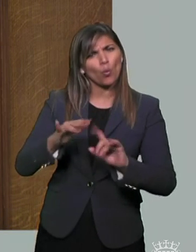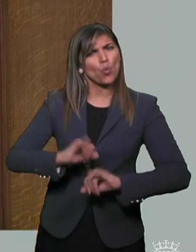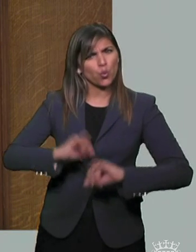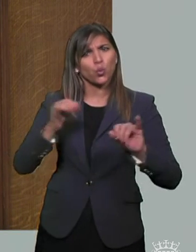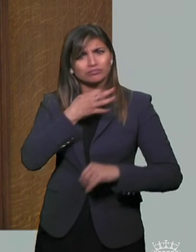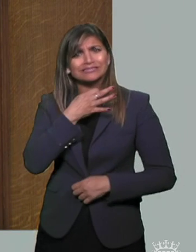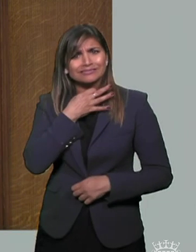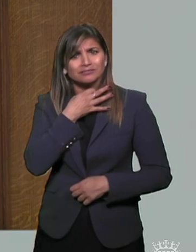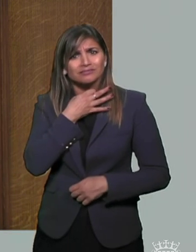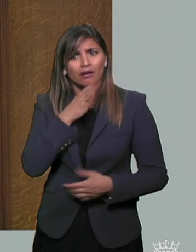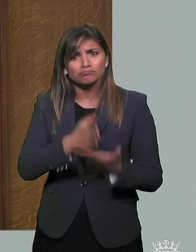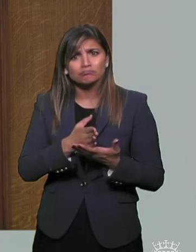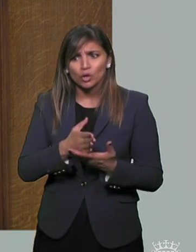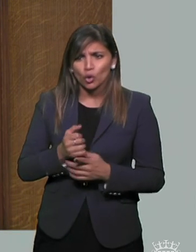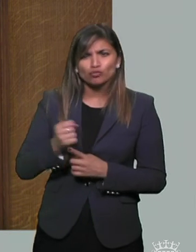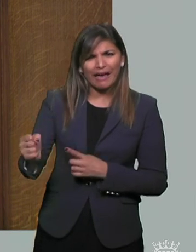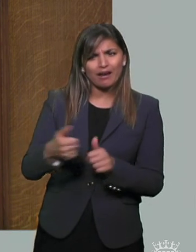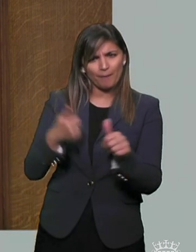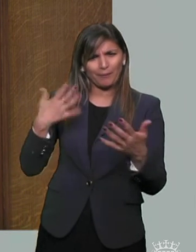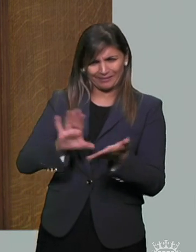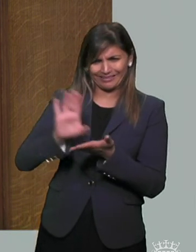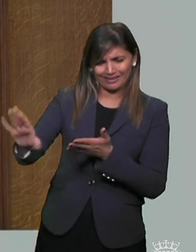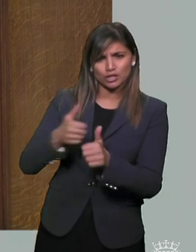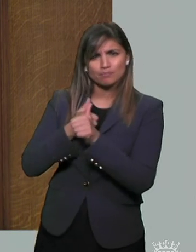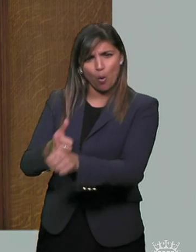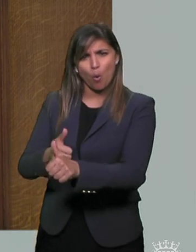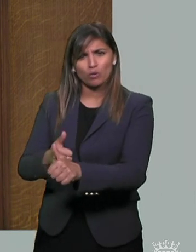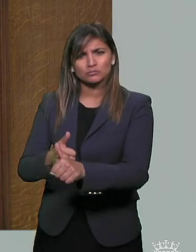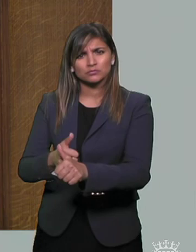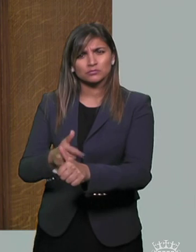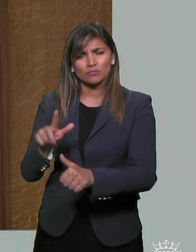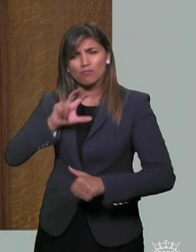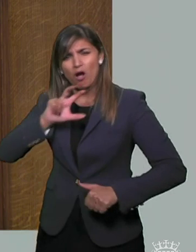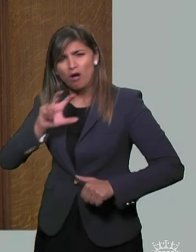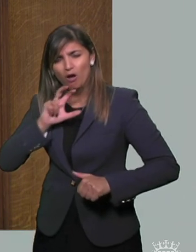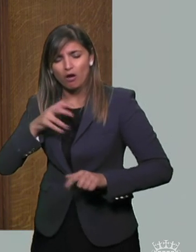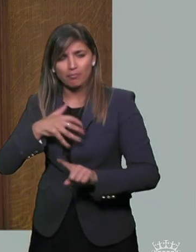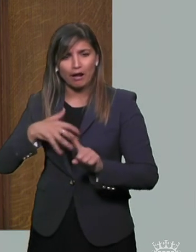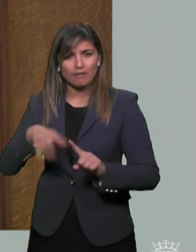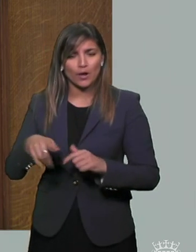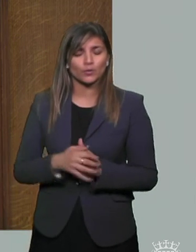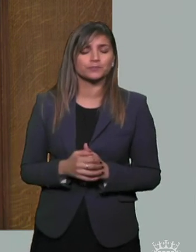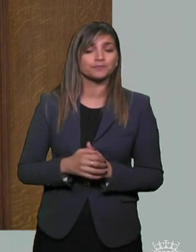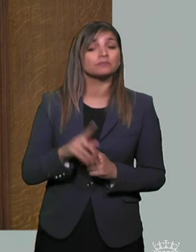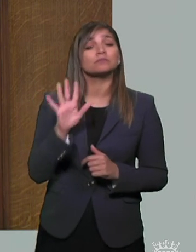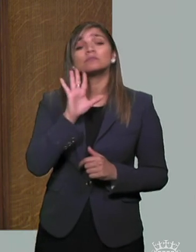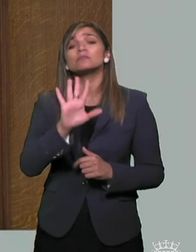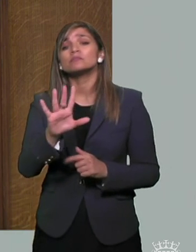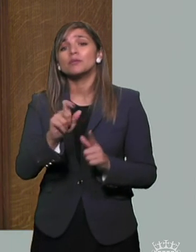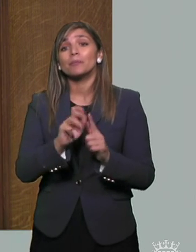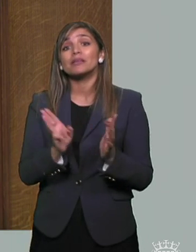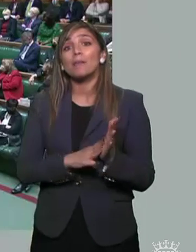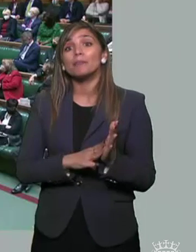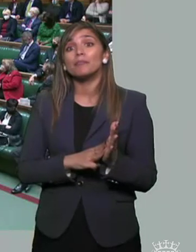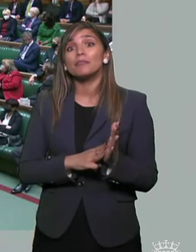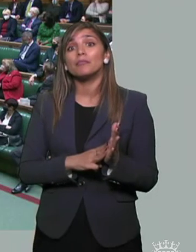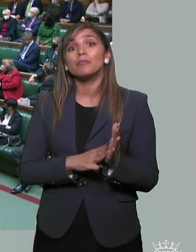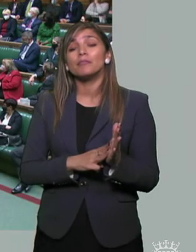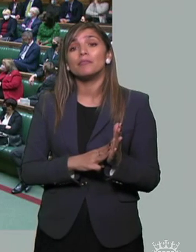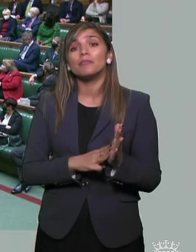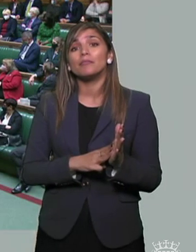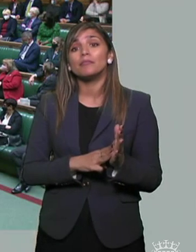Rail companies have had additional support.